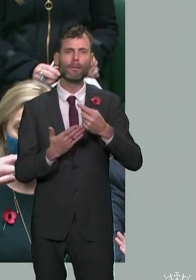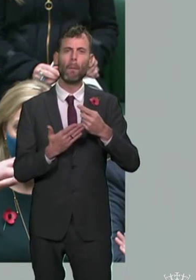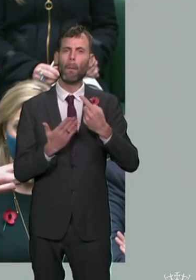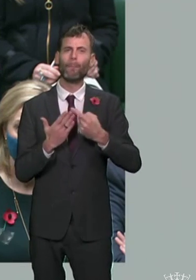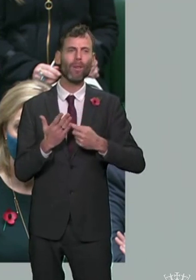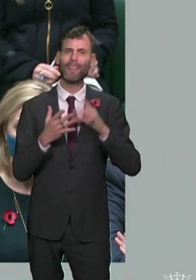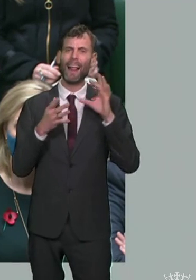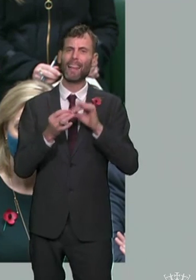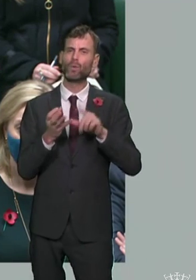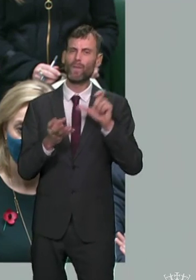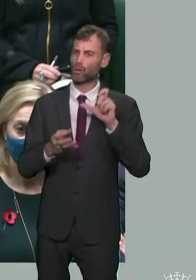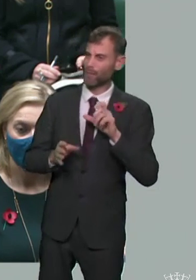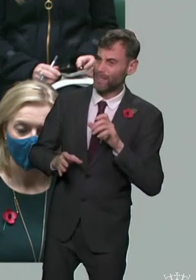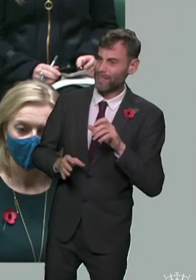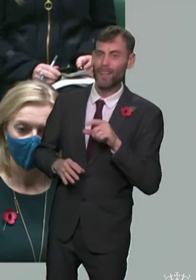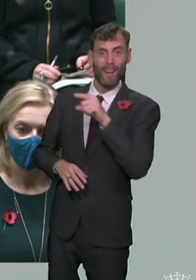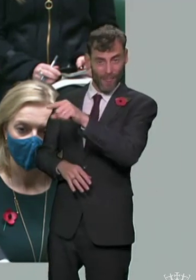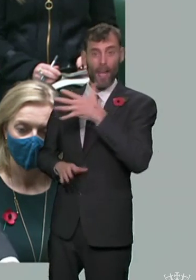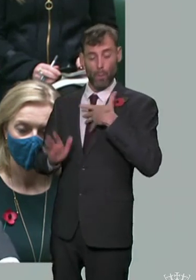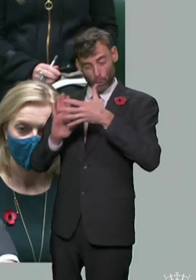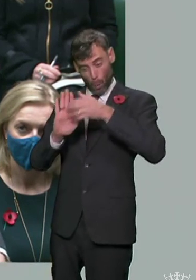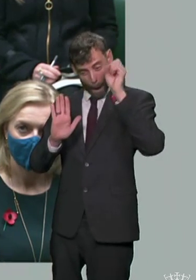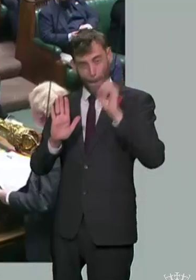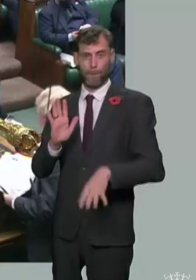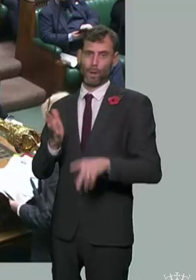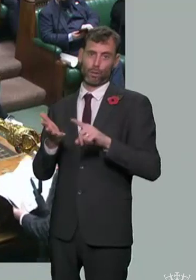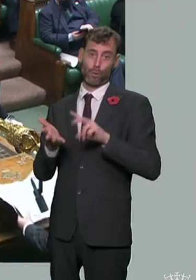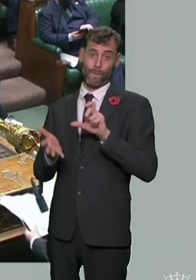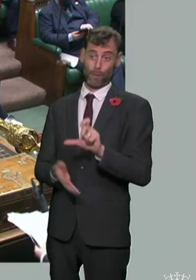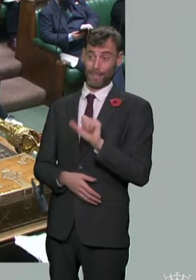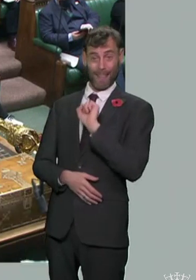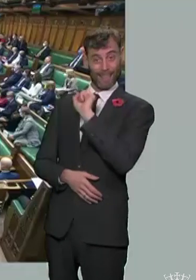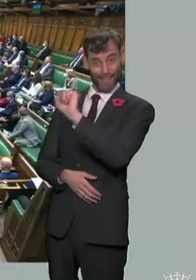It is not nothing; they want to abolish universal credit.